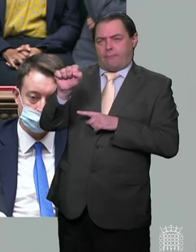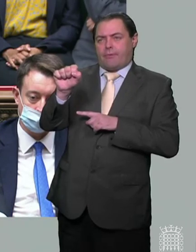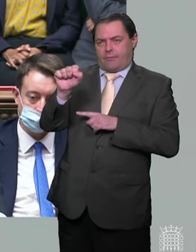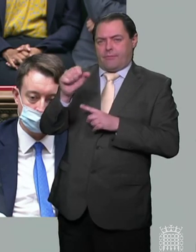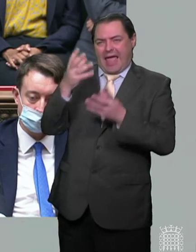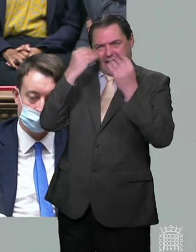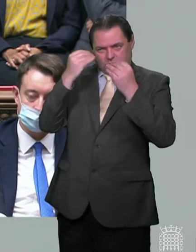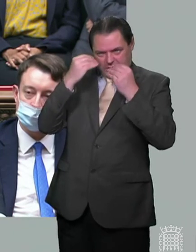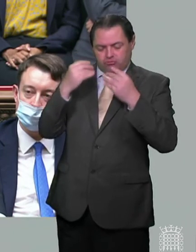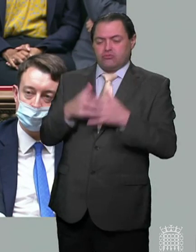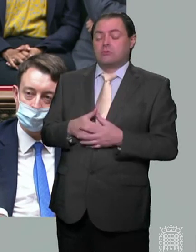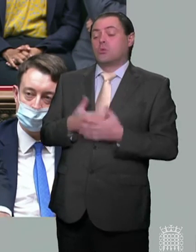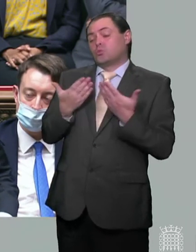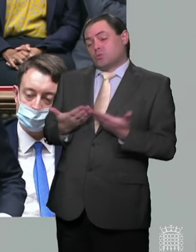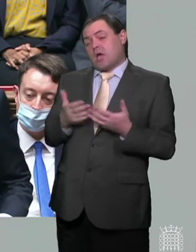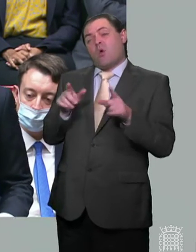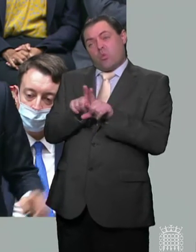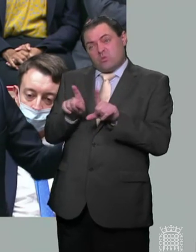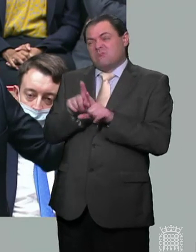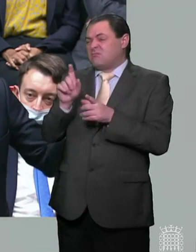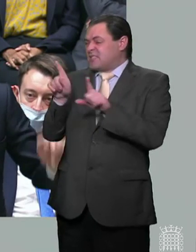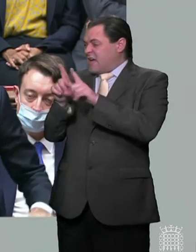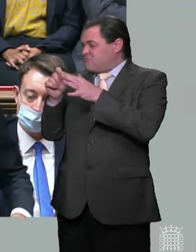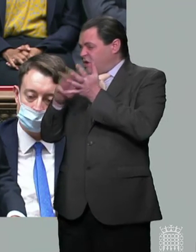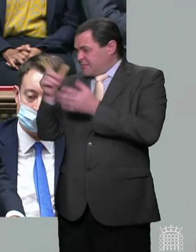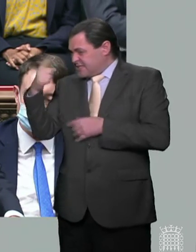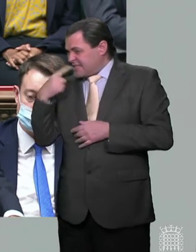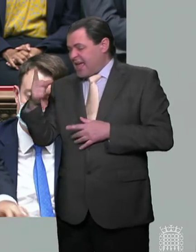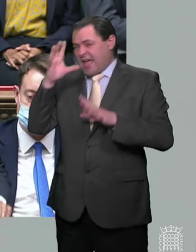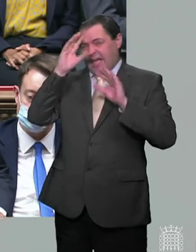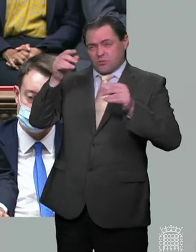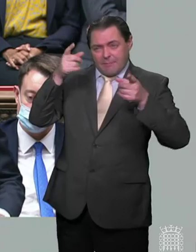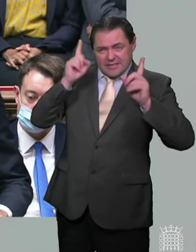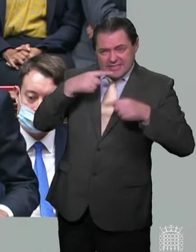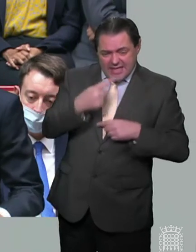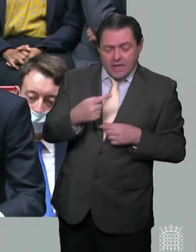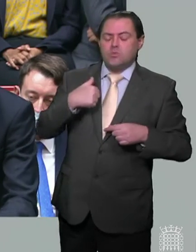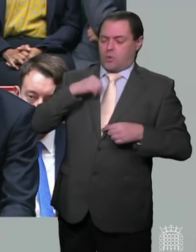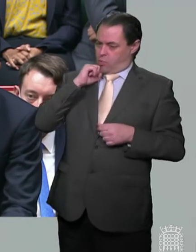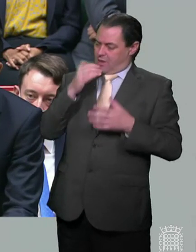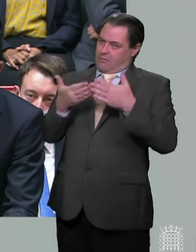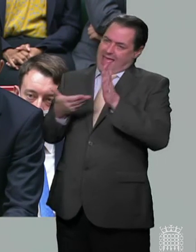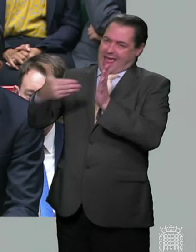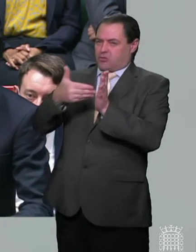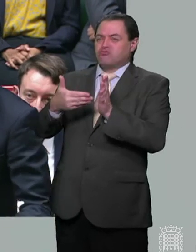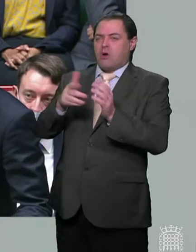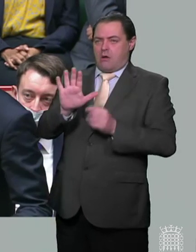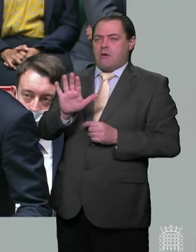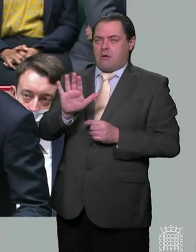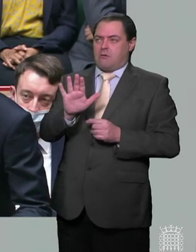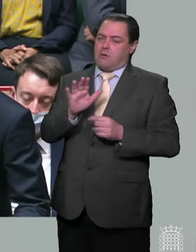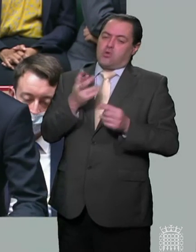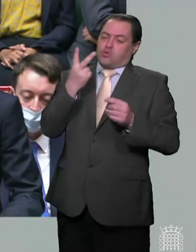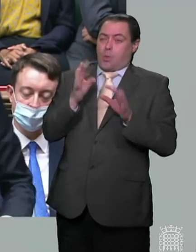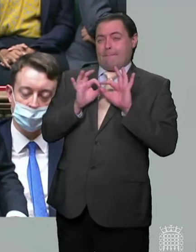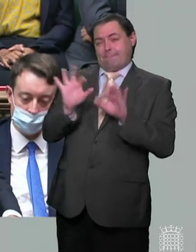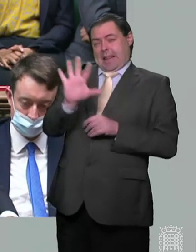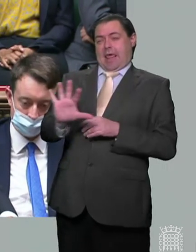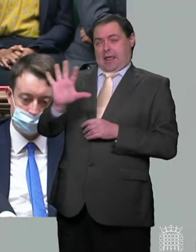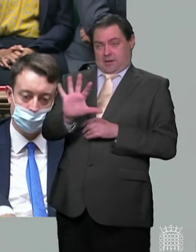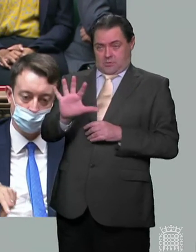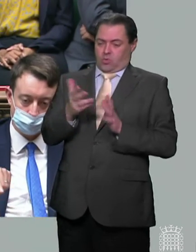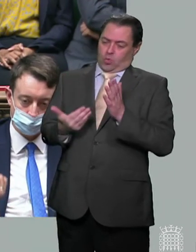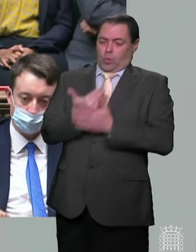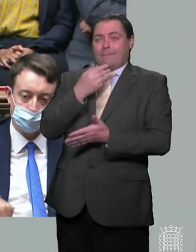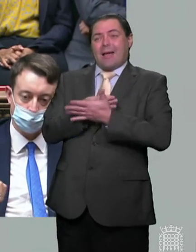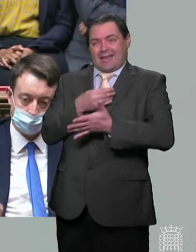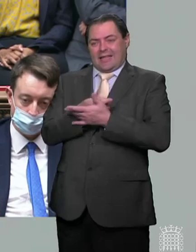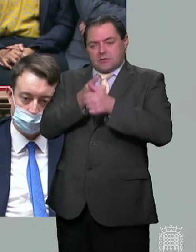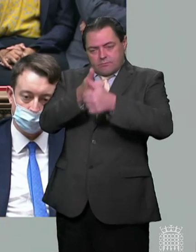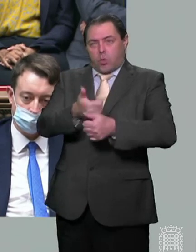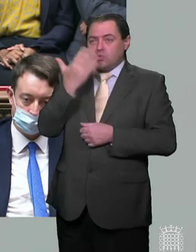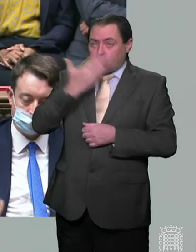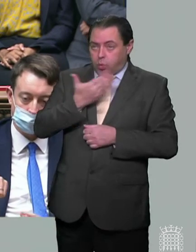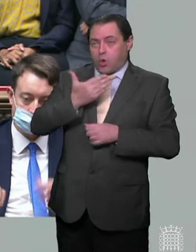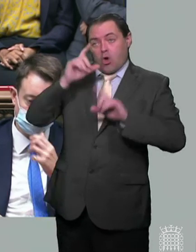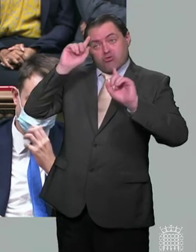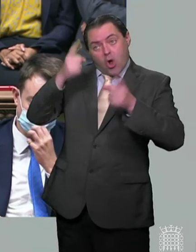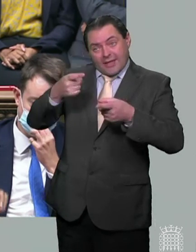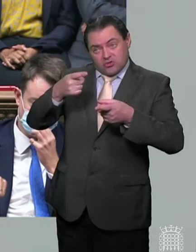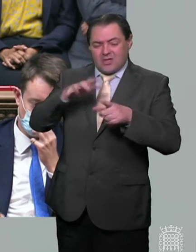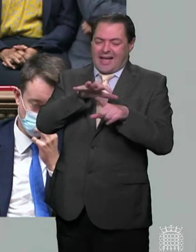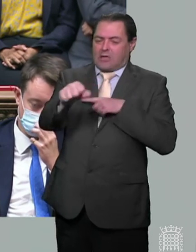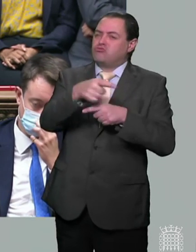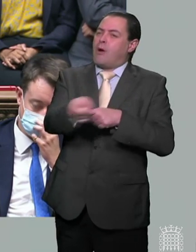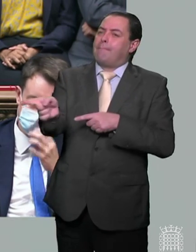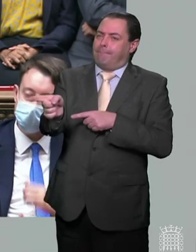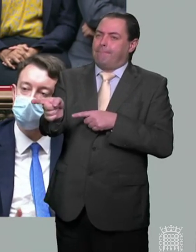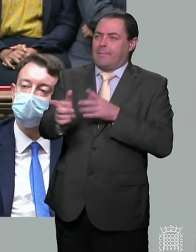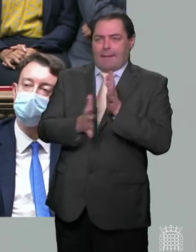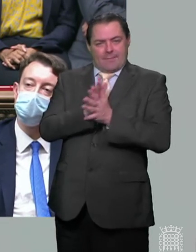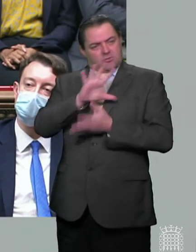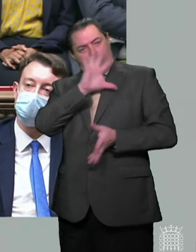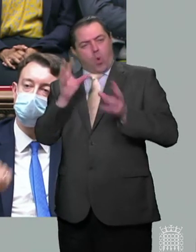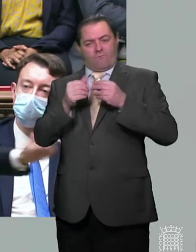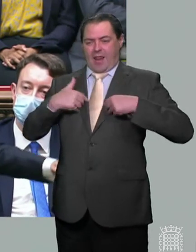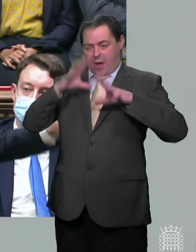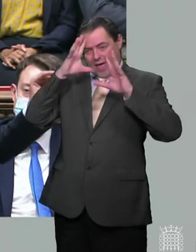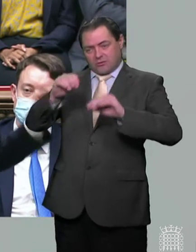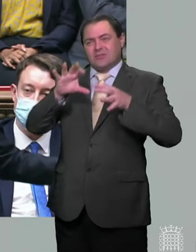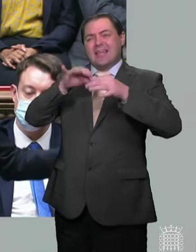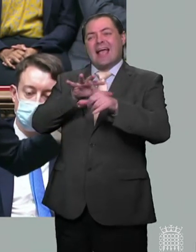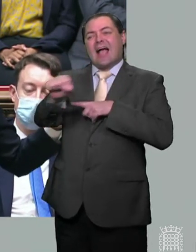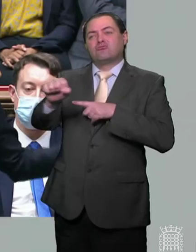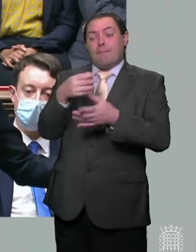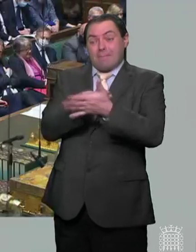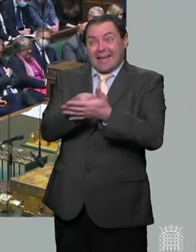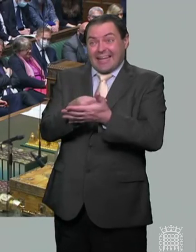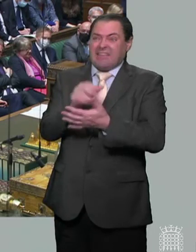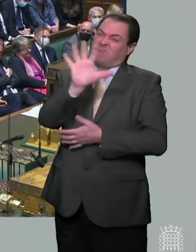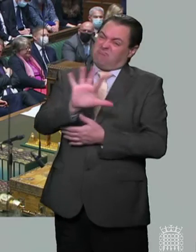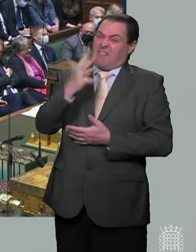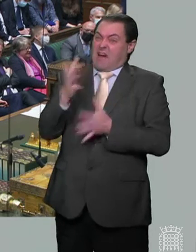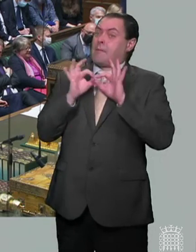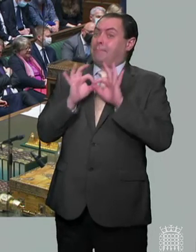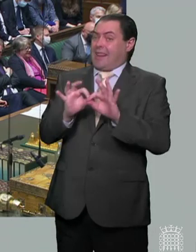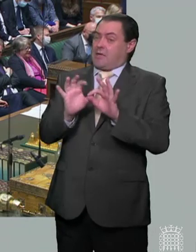Today, as promised by the Prime Minister and the Education Secretary, we will go further, with just under £2 billion of new funding to help schools and colleges, bringing this Government’s total support for education recovery to almost £5 billion.